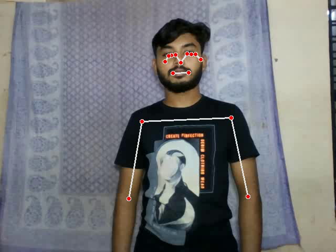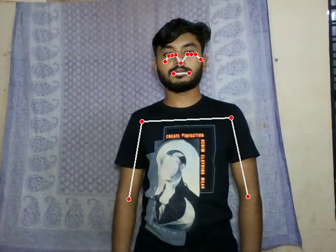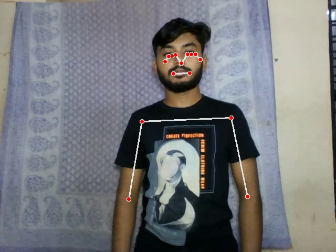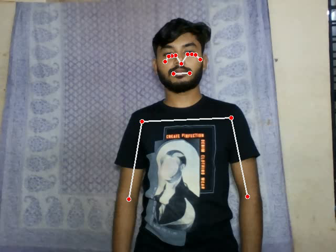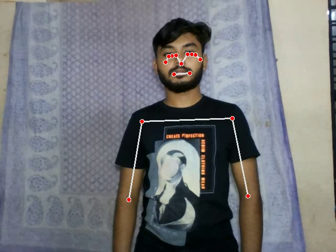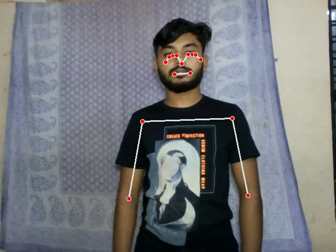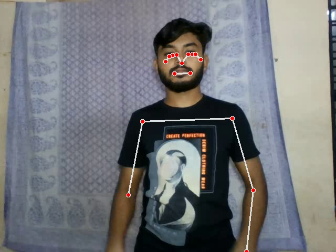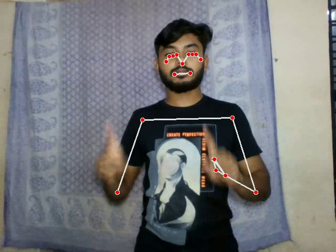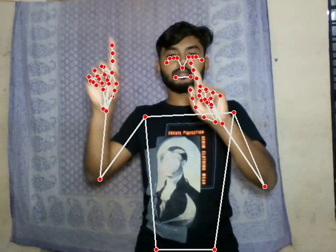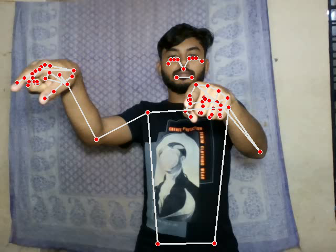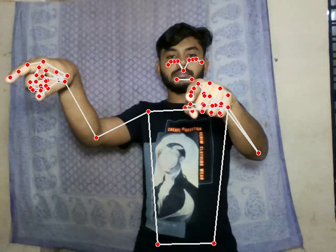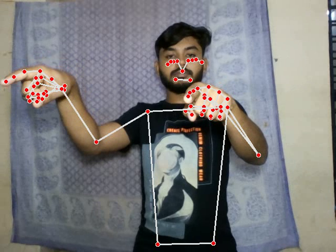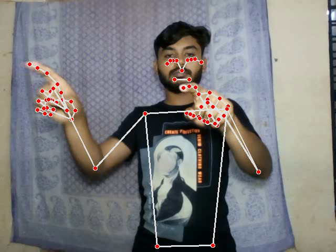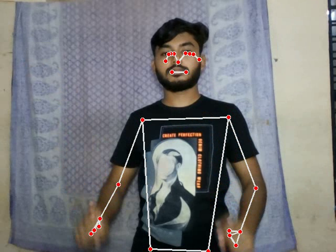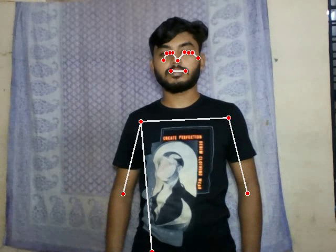go